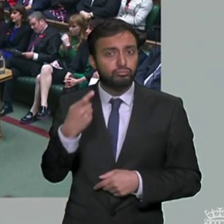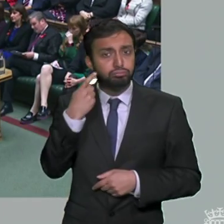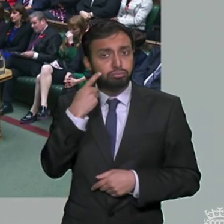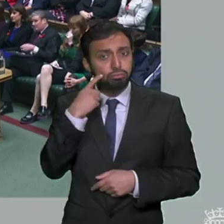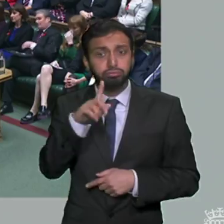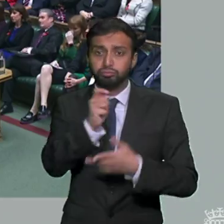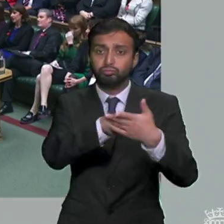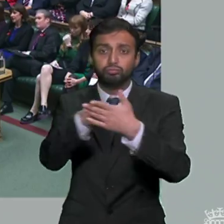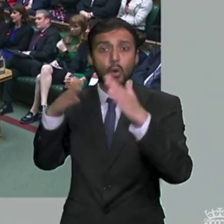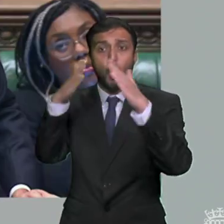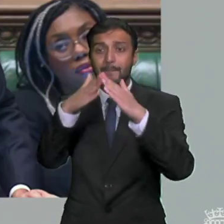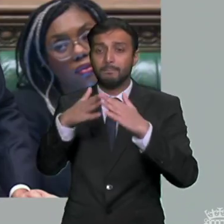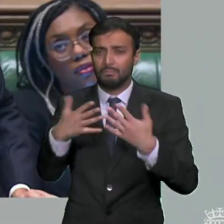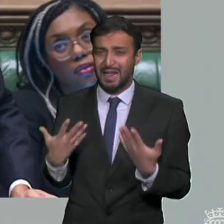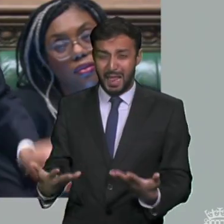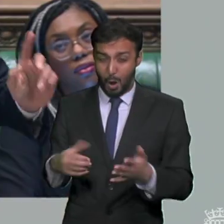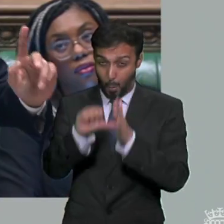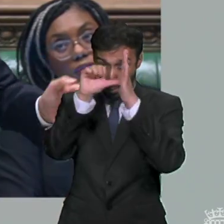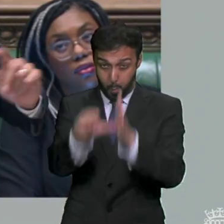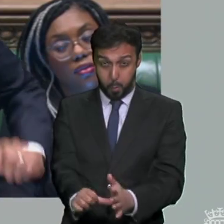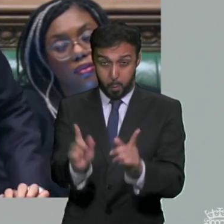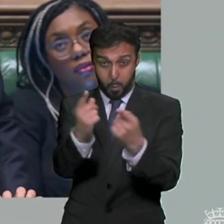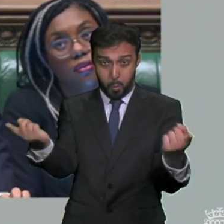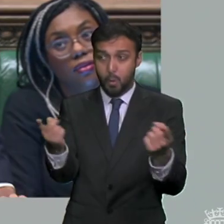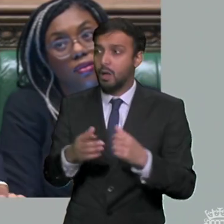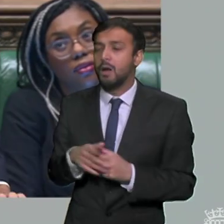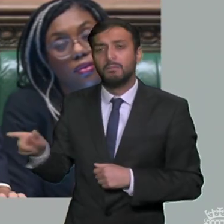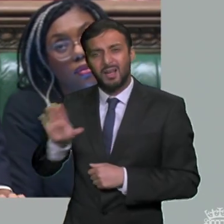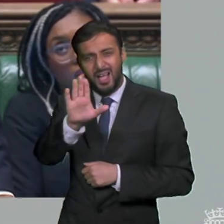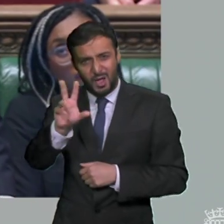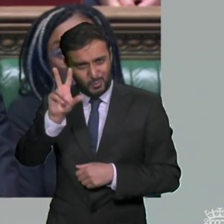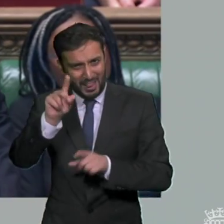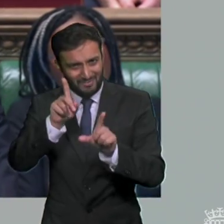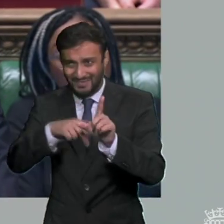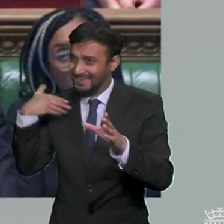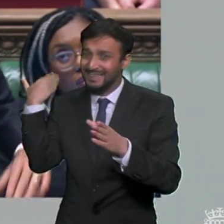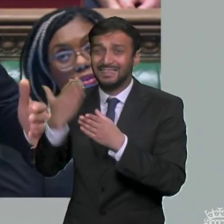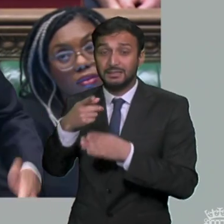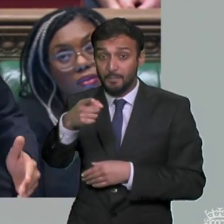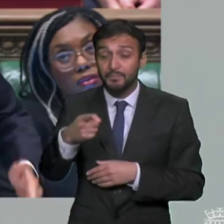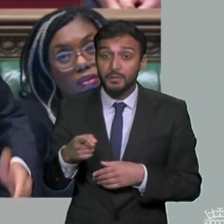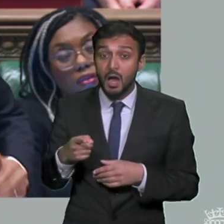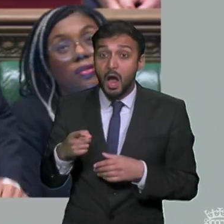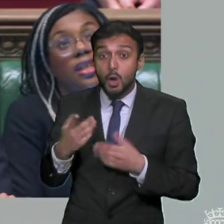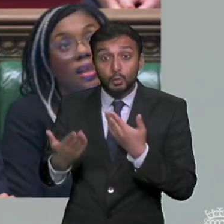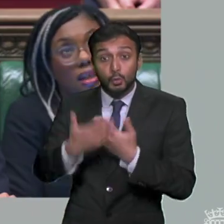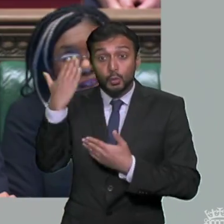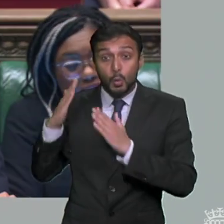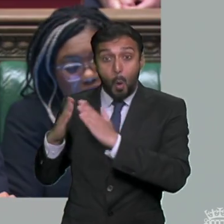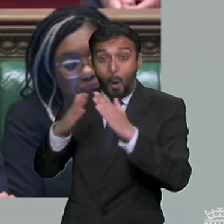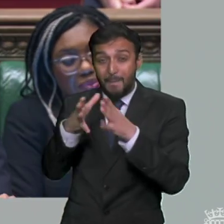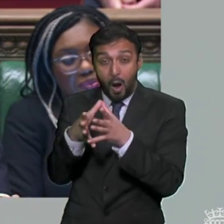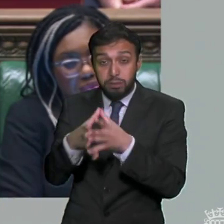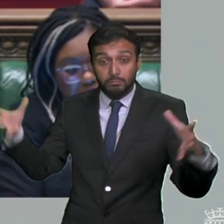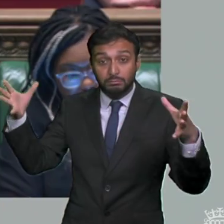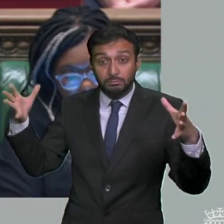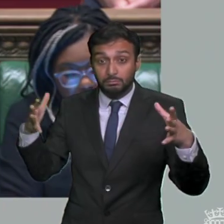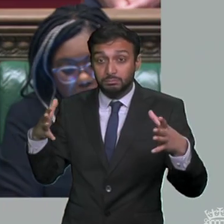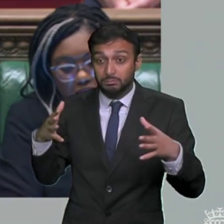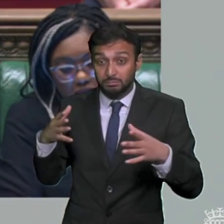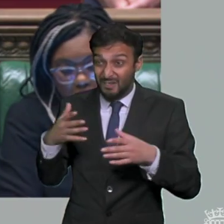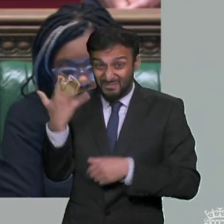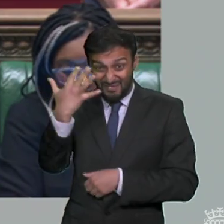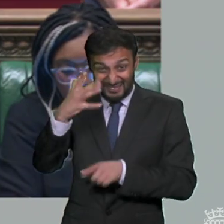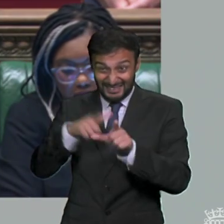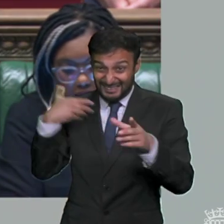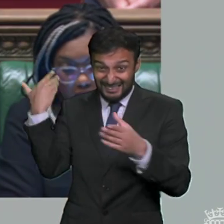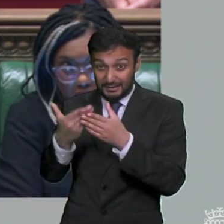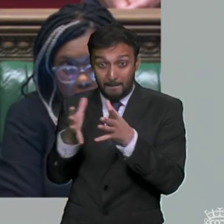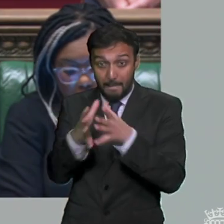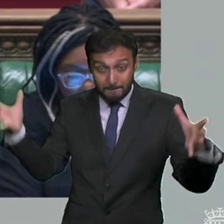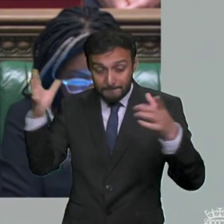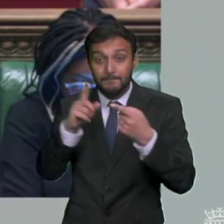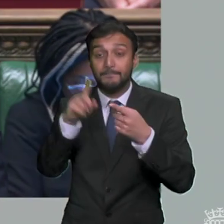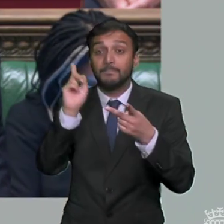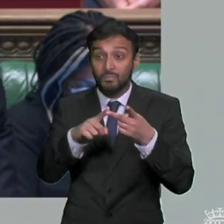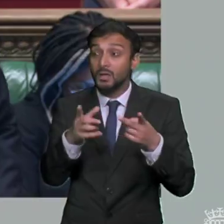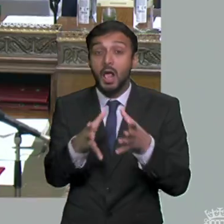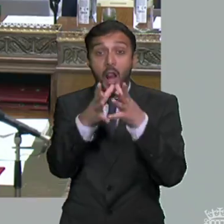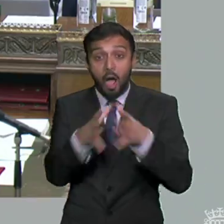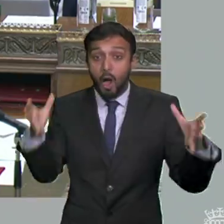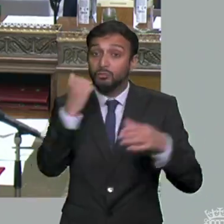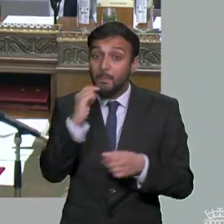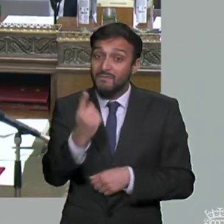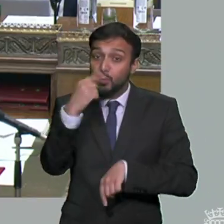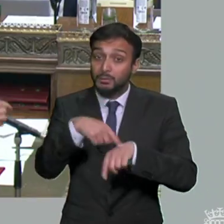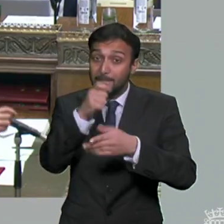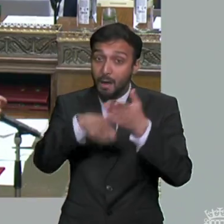What have we done in those 12 years? We have the highest number of new homes started in 15 years and the largest number of first-time buyers in 20 years.